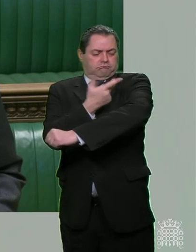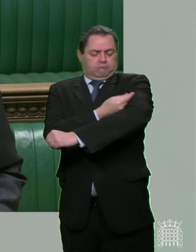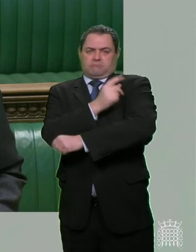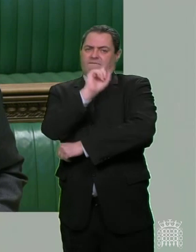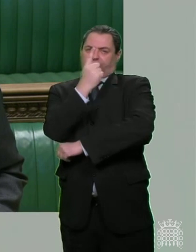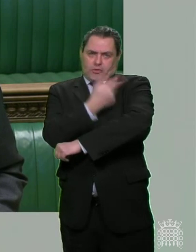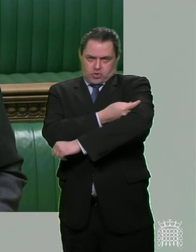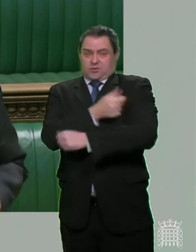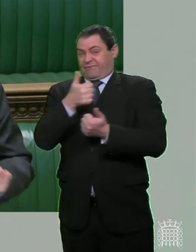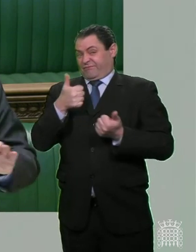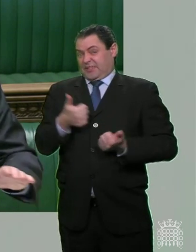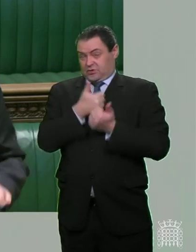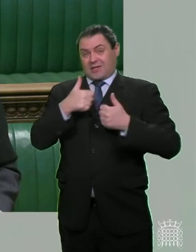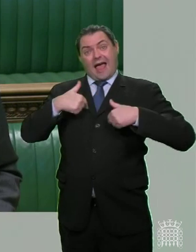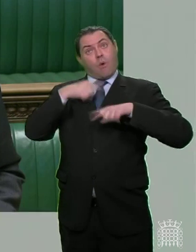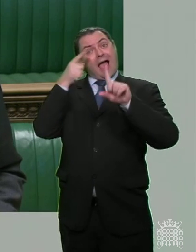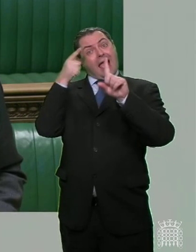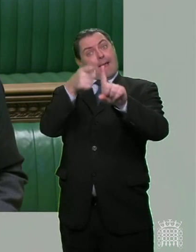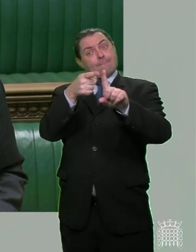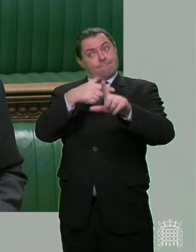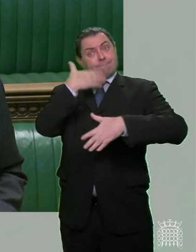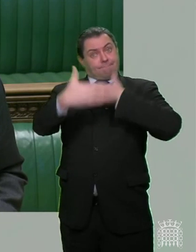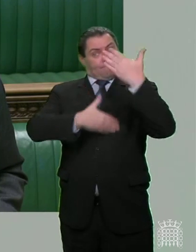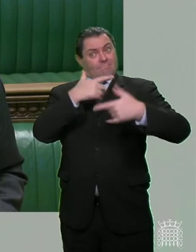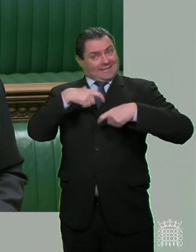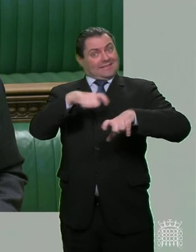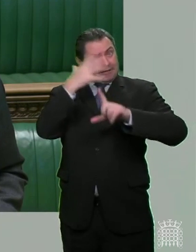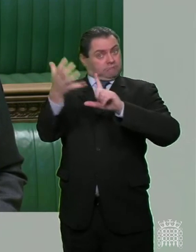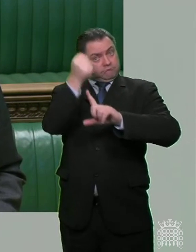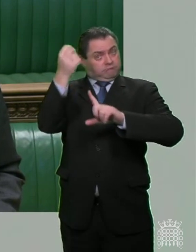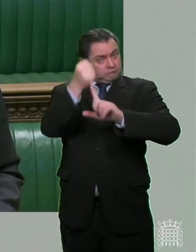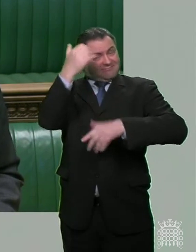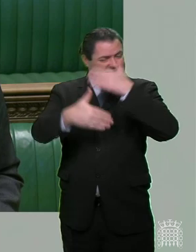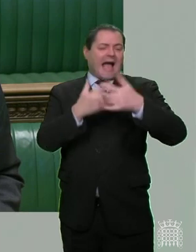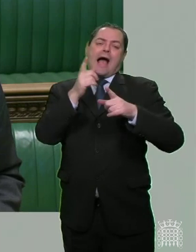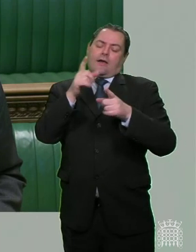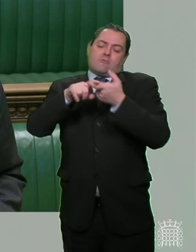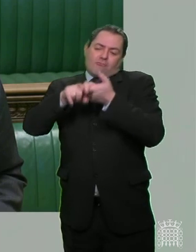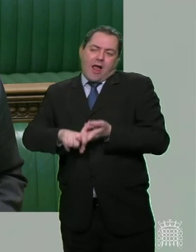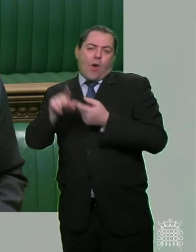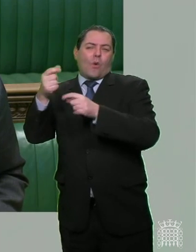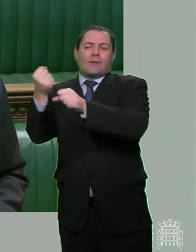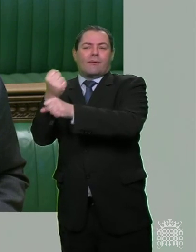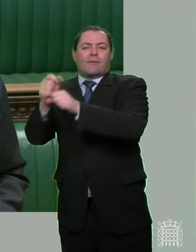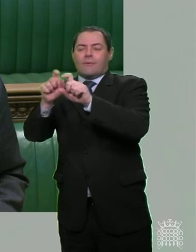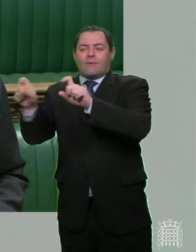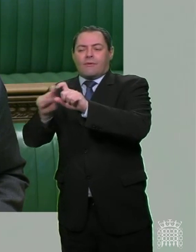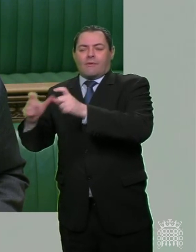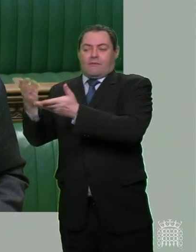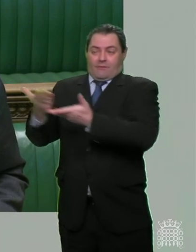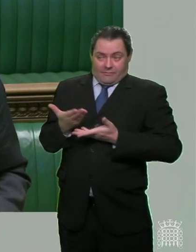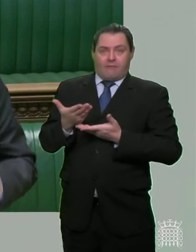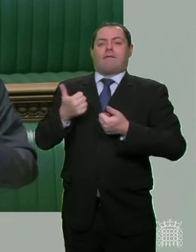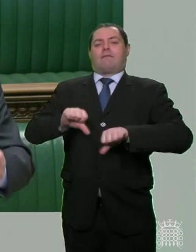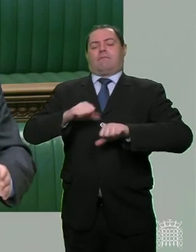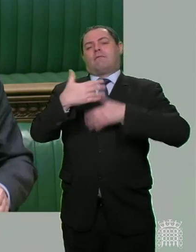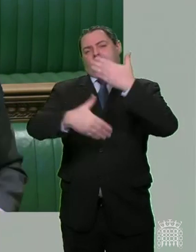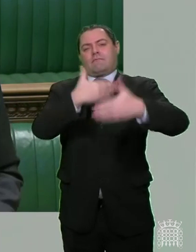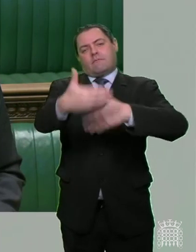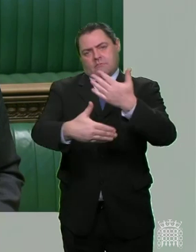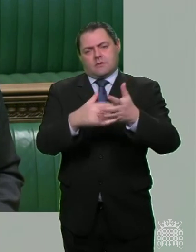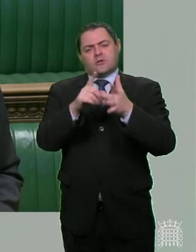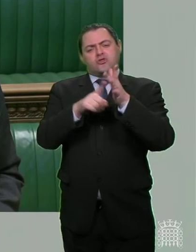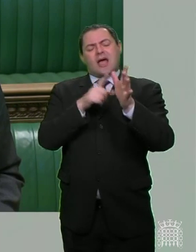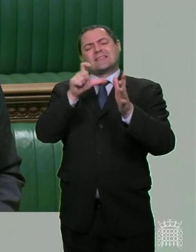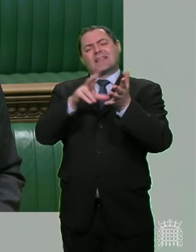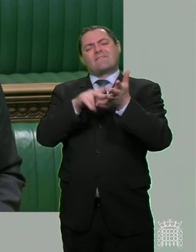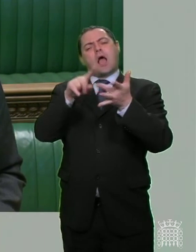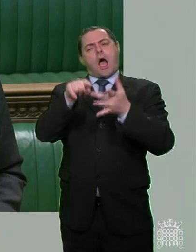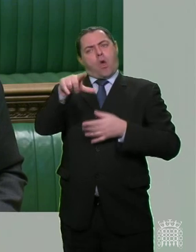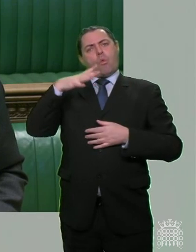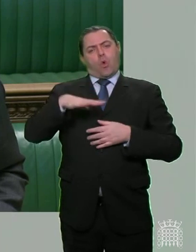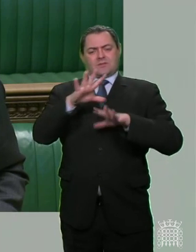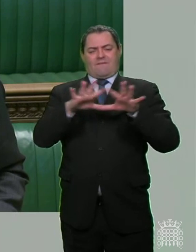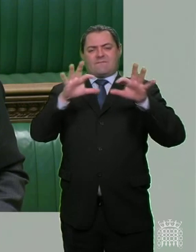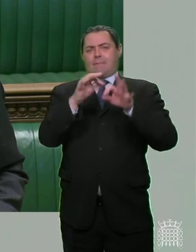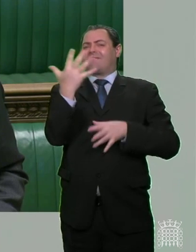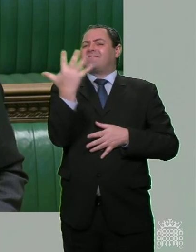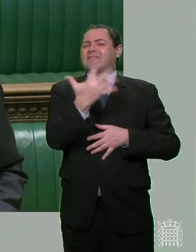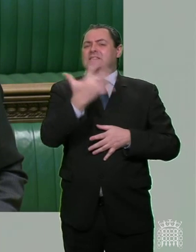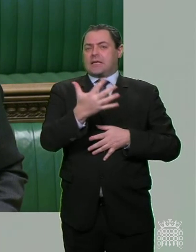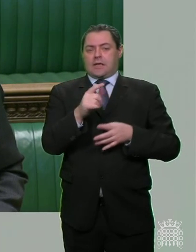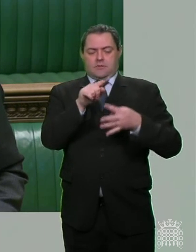We are on target, if we can get the supplies, to deliver the target of the Joint Committee on Vaccination and Immunisation on groups 1 to 4, the most vulnerable groups, by 15 February.